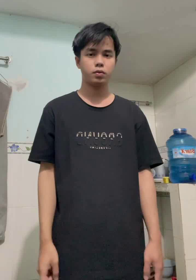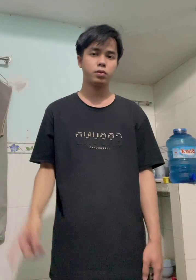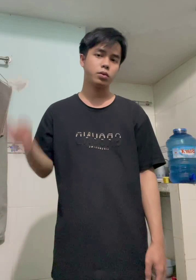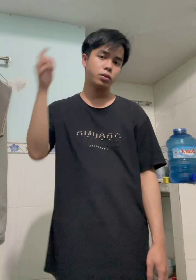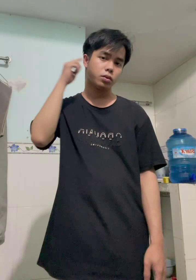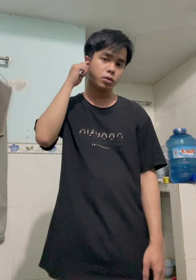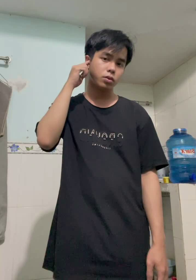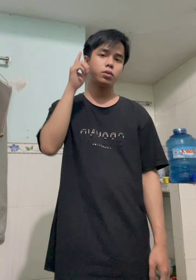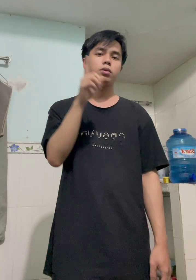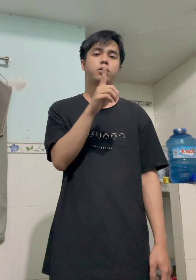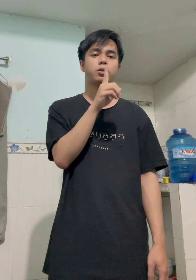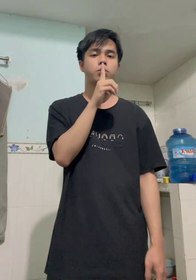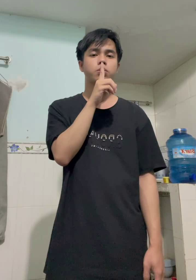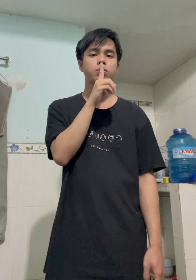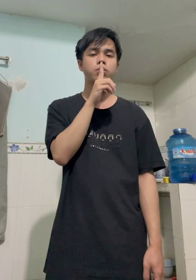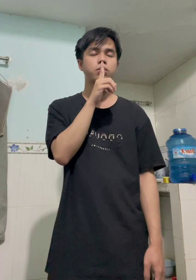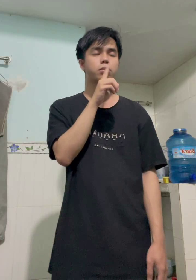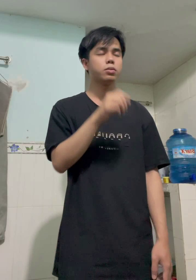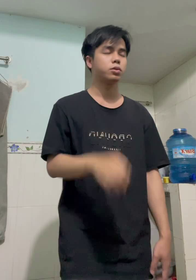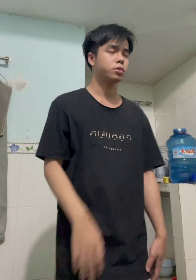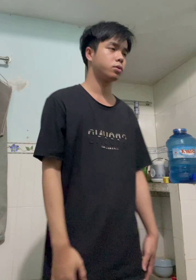diec